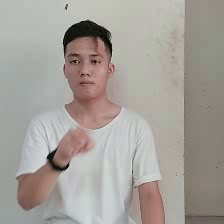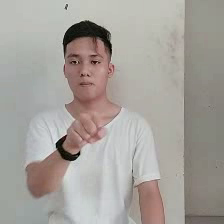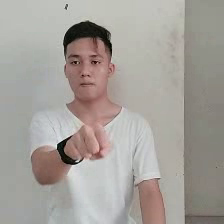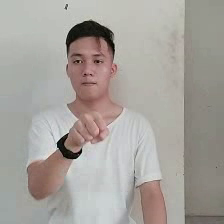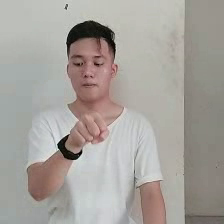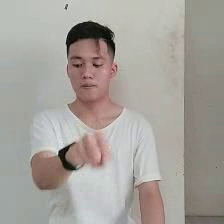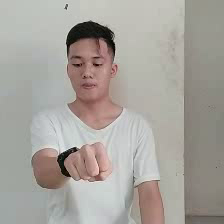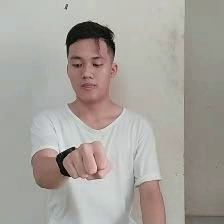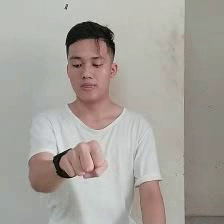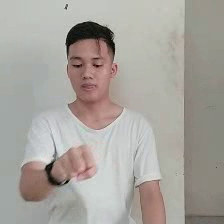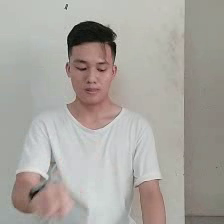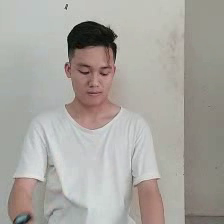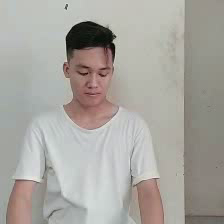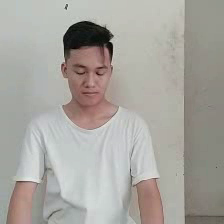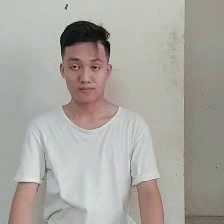Phỏng vấn